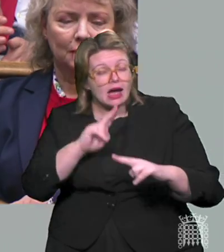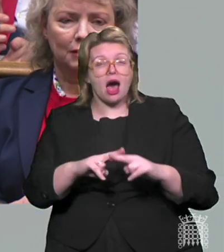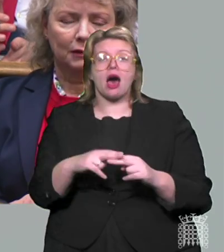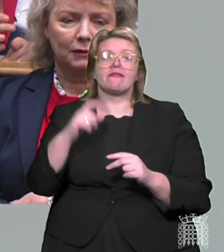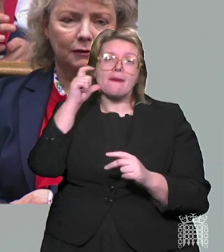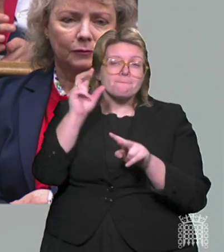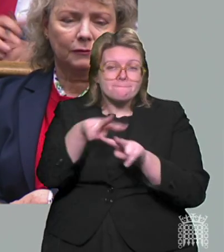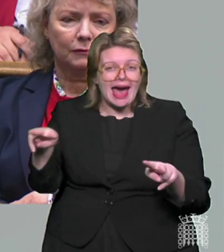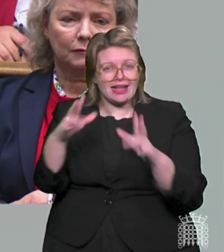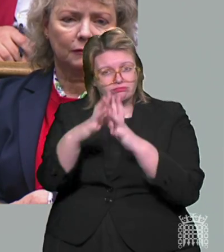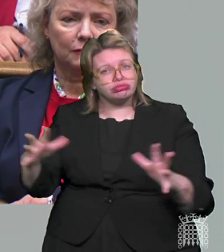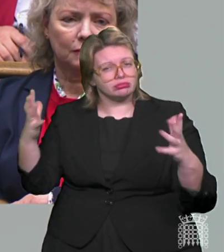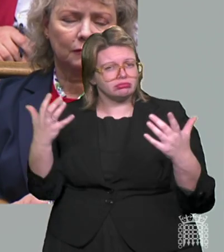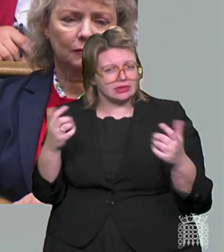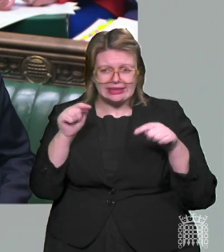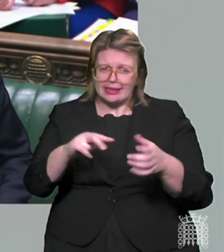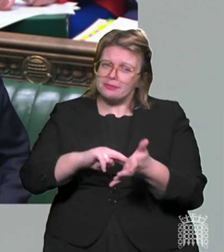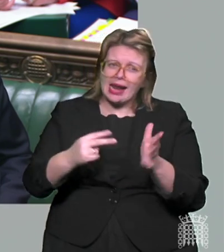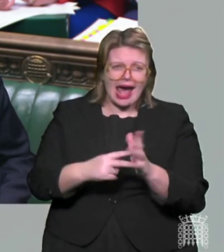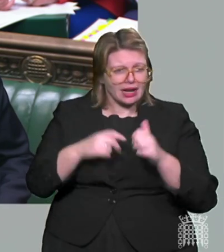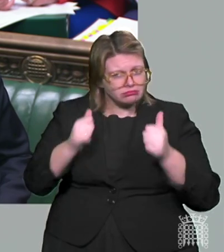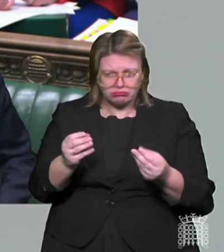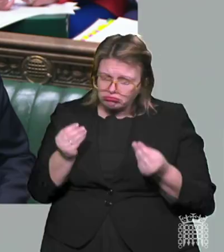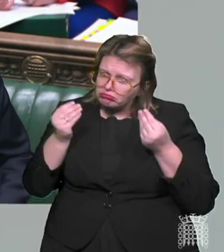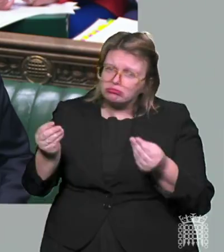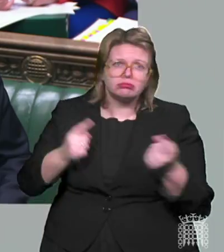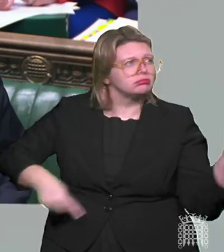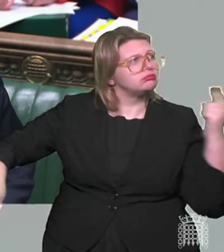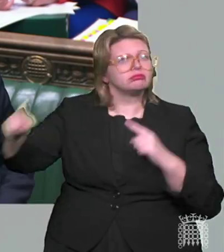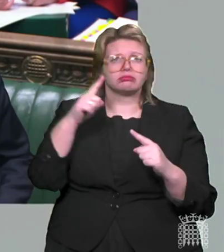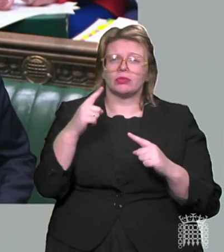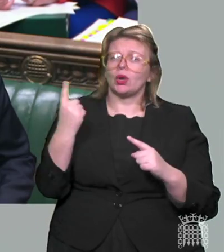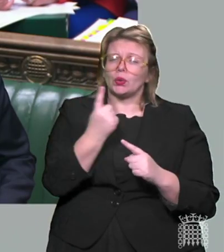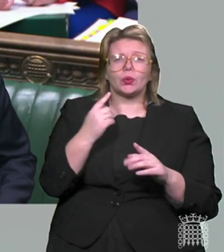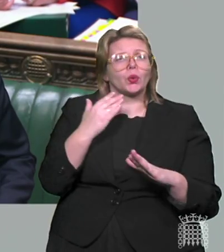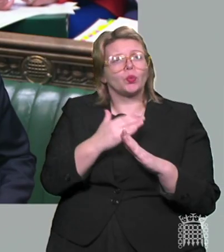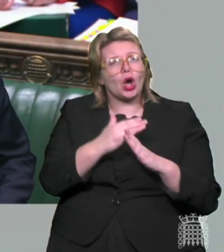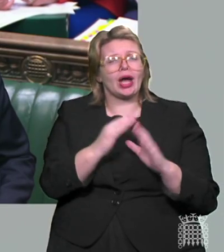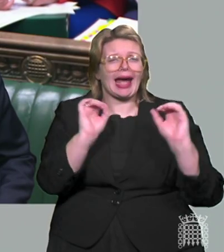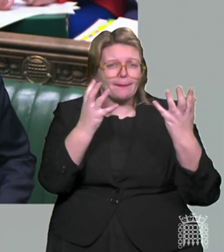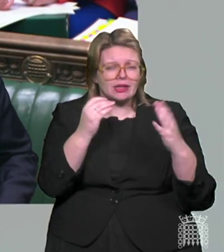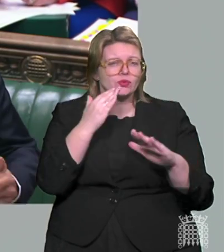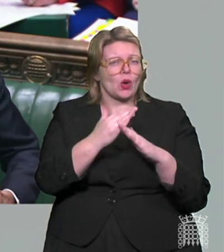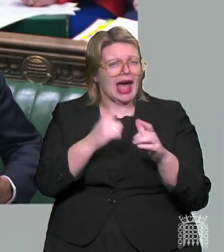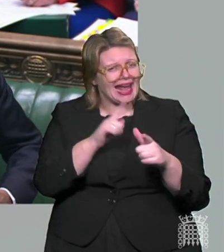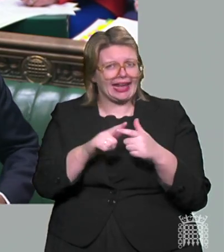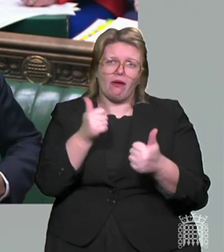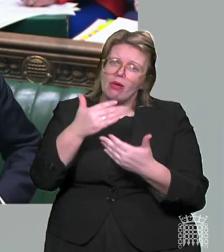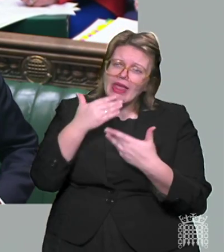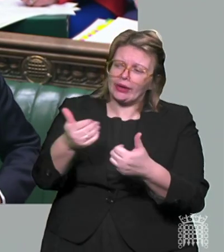It was a plan that was warmly welcomed by all working in emergency care and the ambulance services.